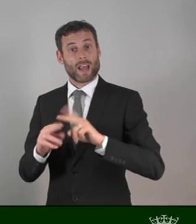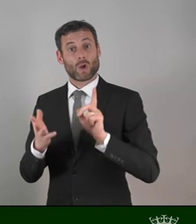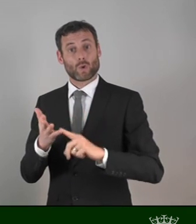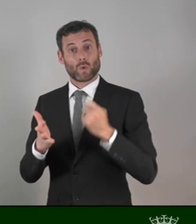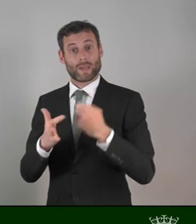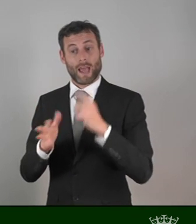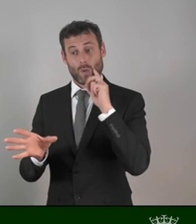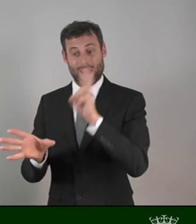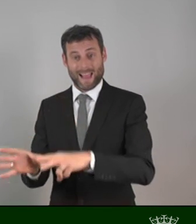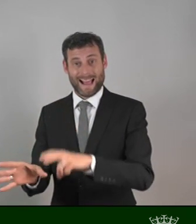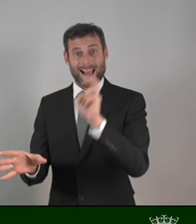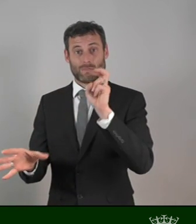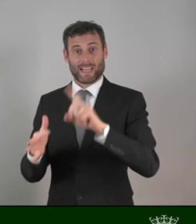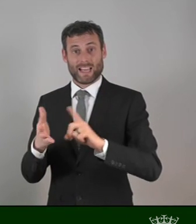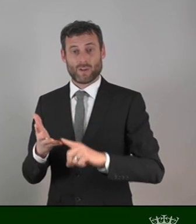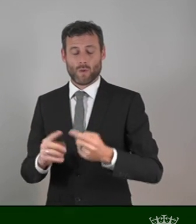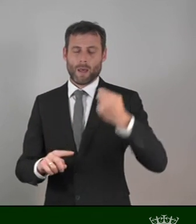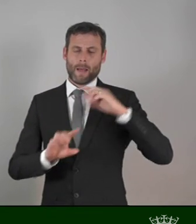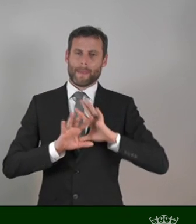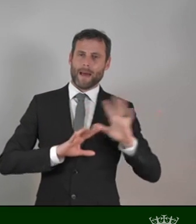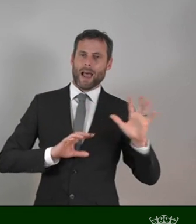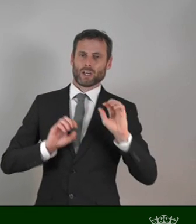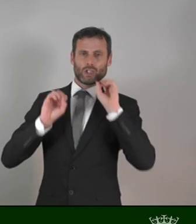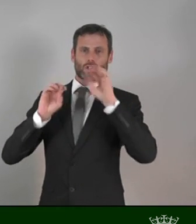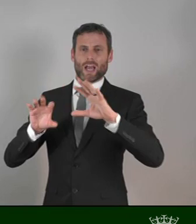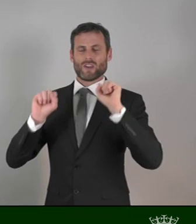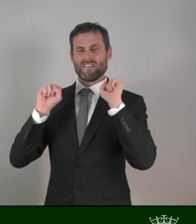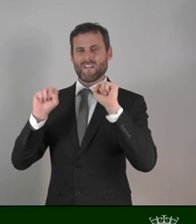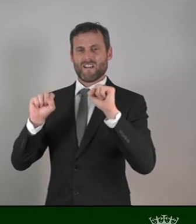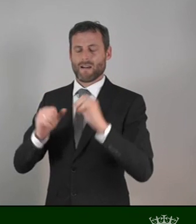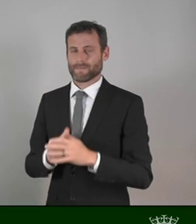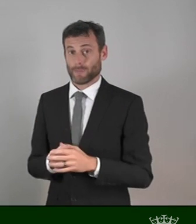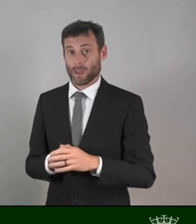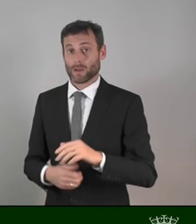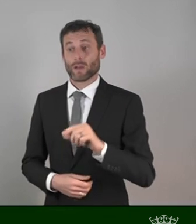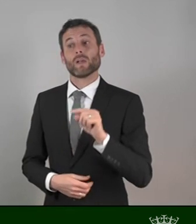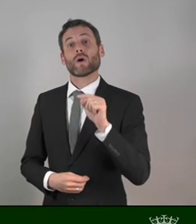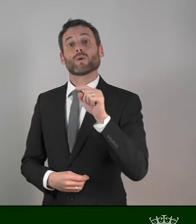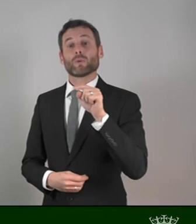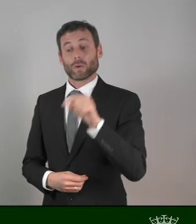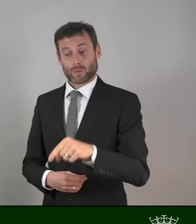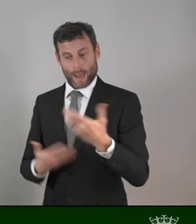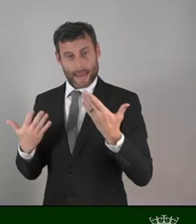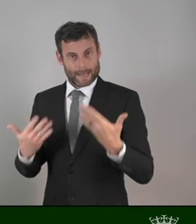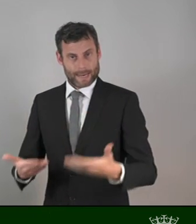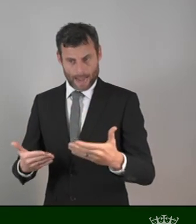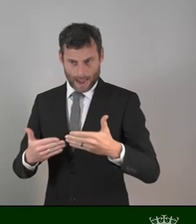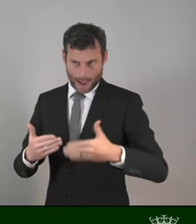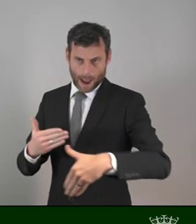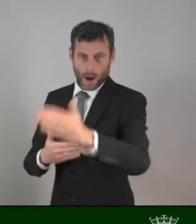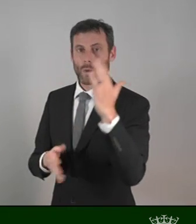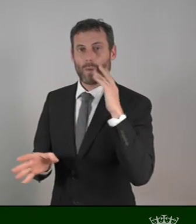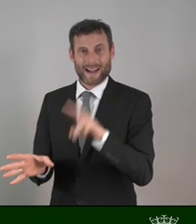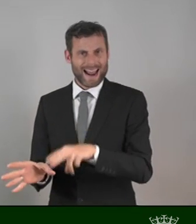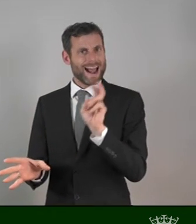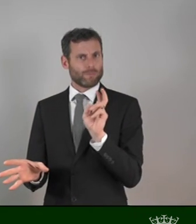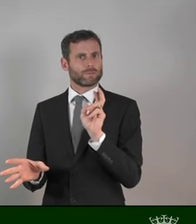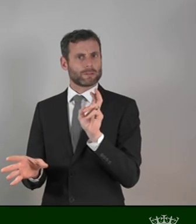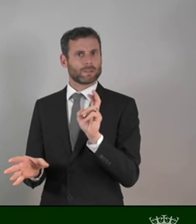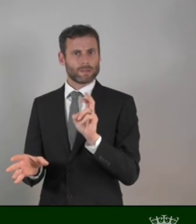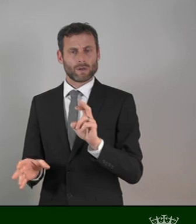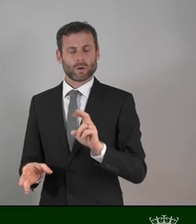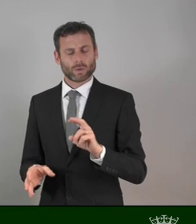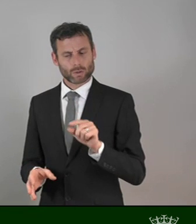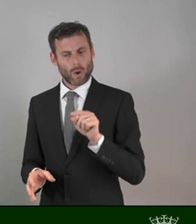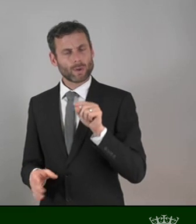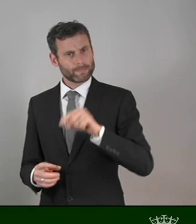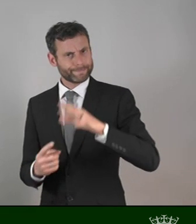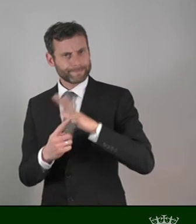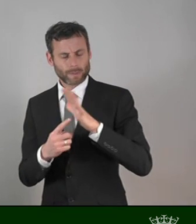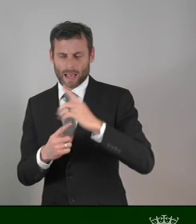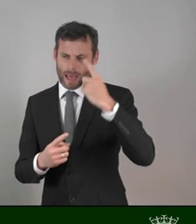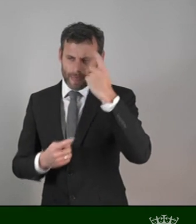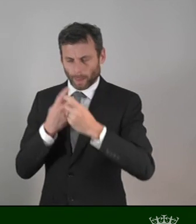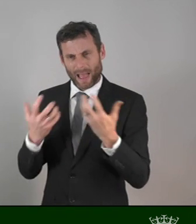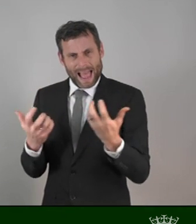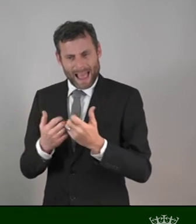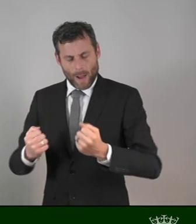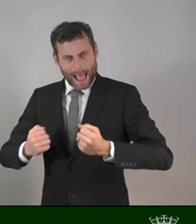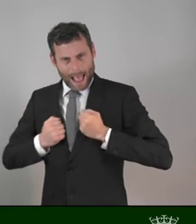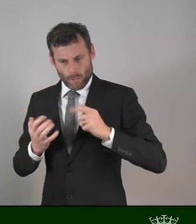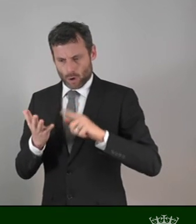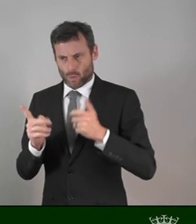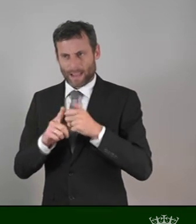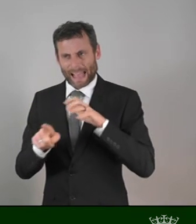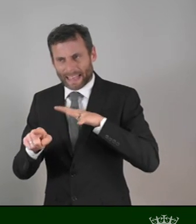The actions that we take over the months and years ahead will shape our future role in the international community for generations to come.